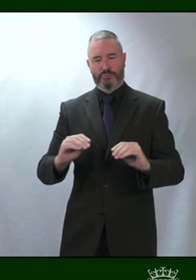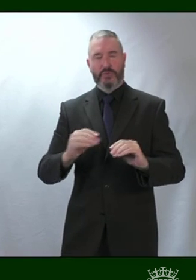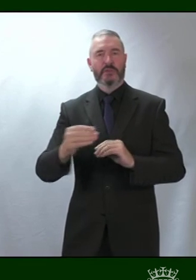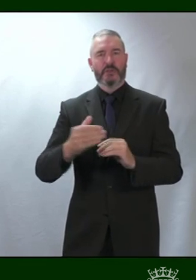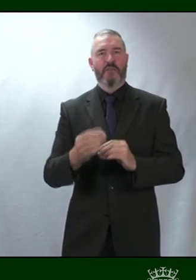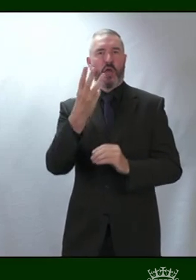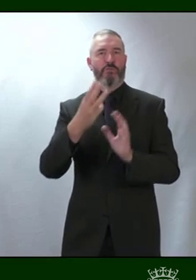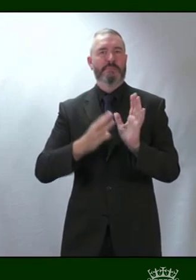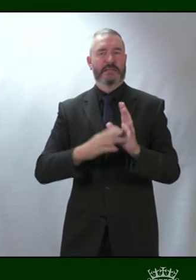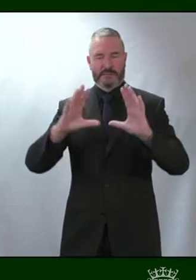Order